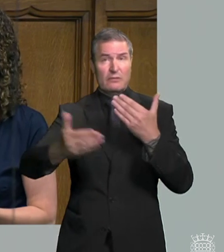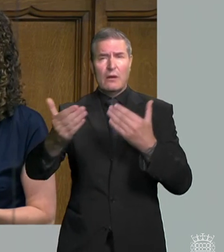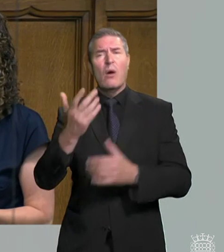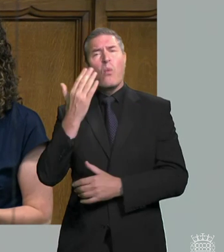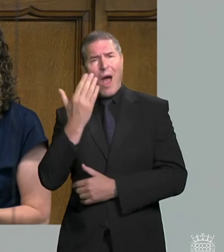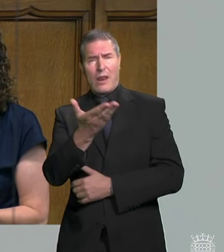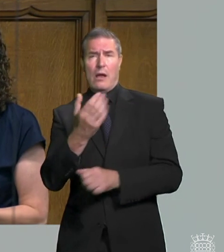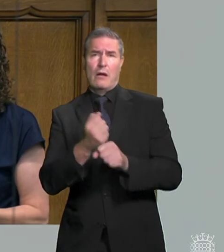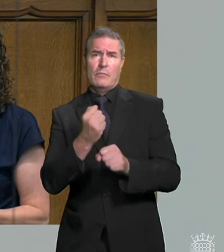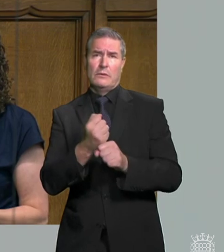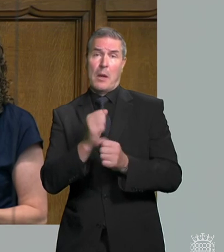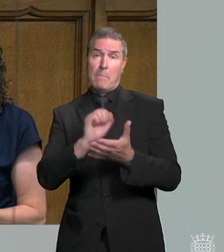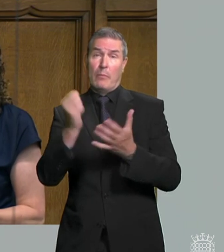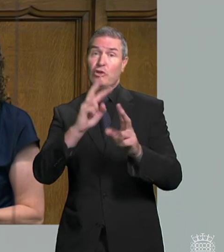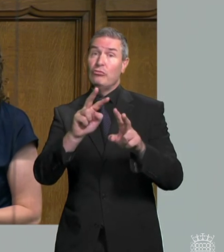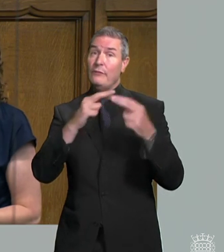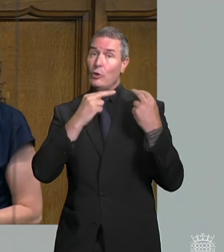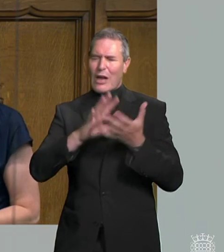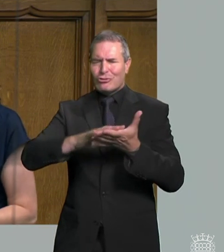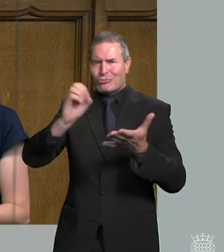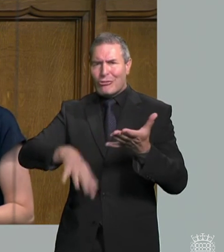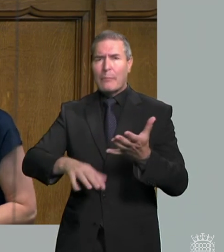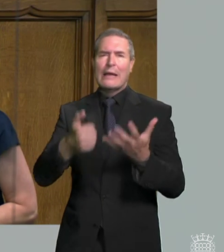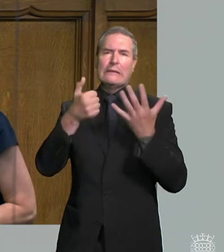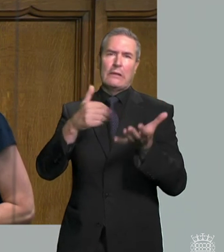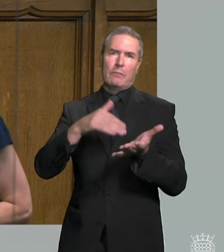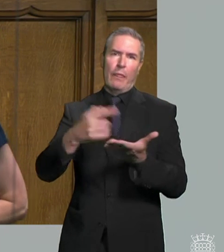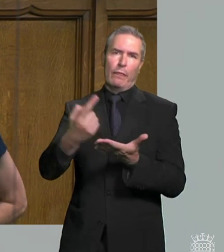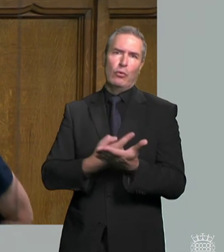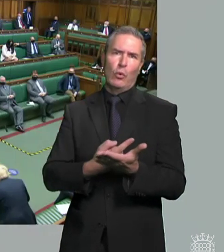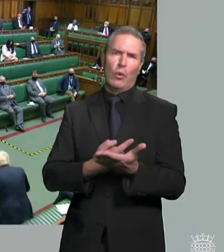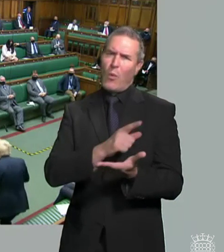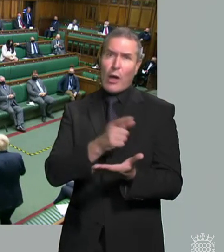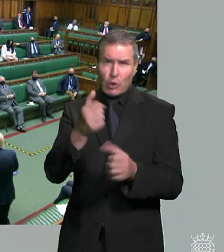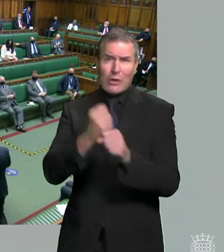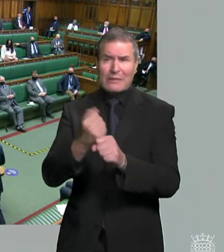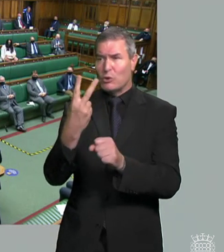When will the Government publish their review and finally scrap the six-month rule, as they have committed to do so?